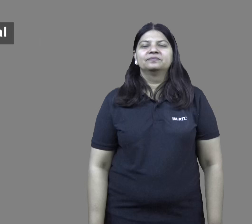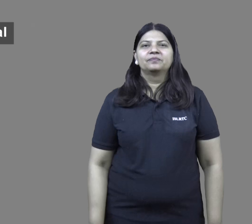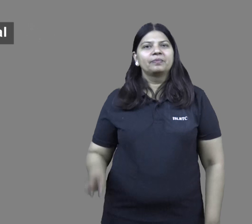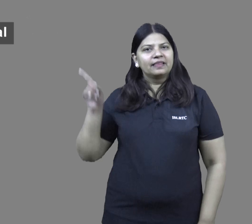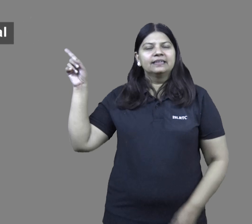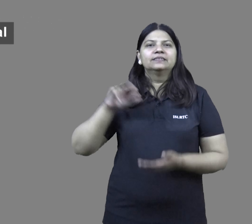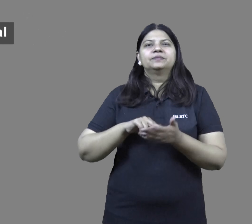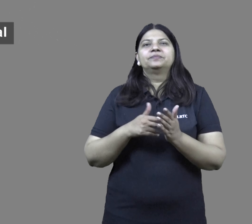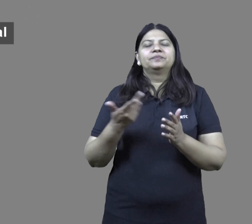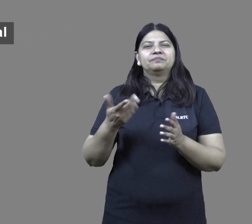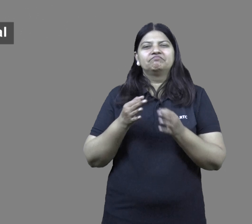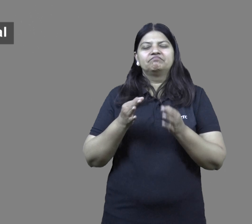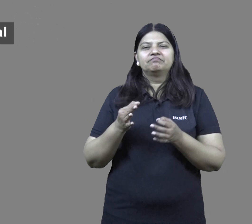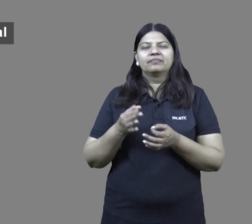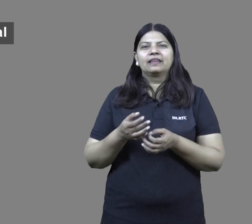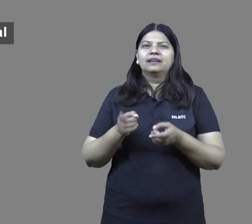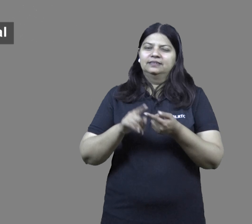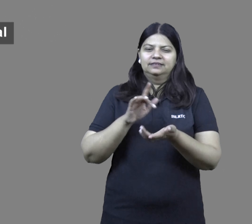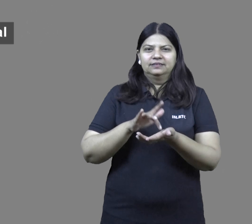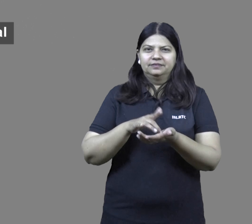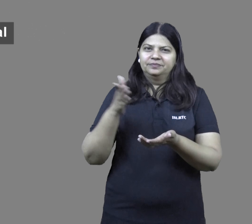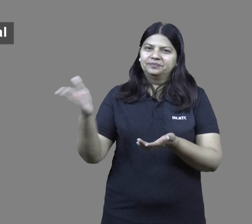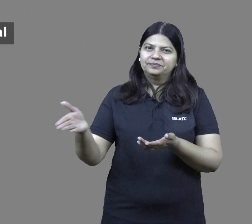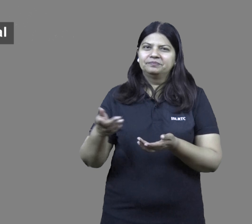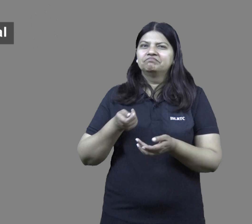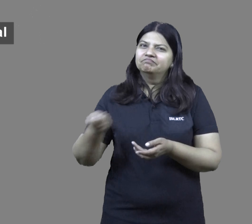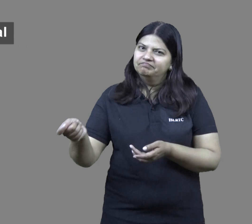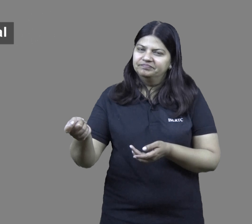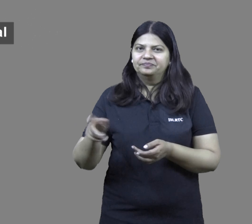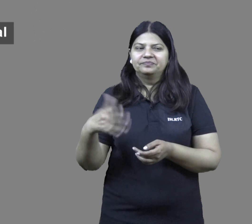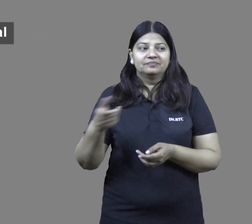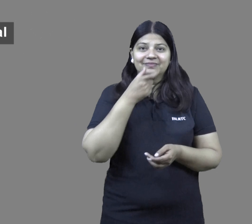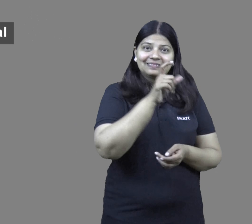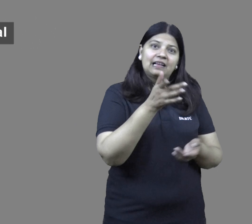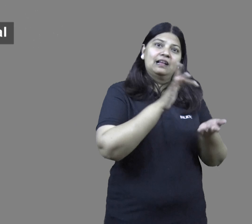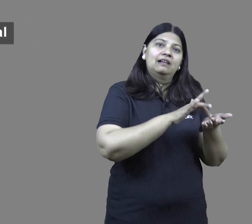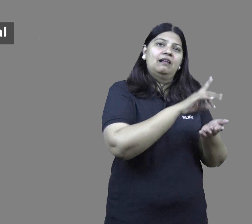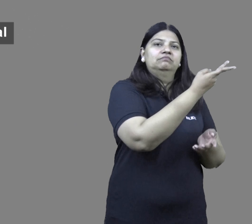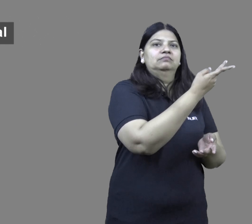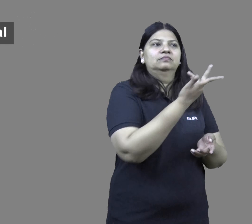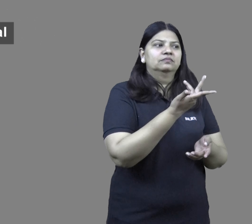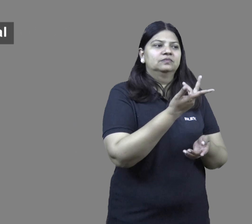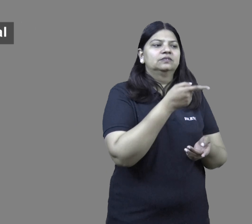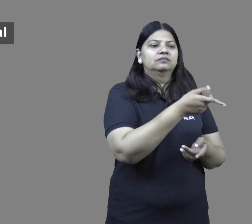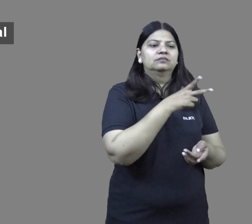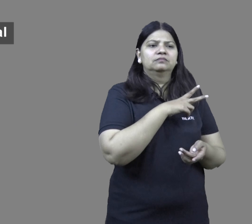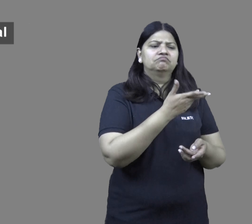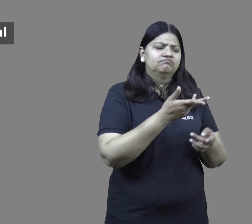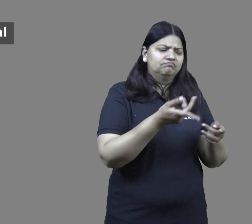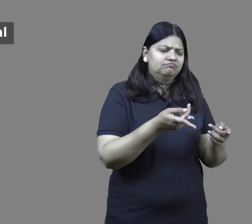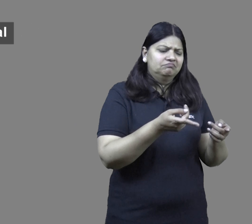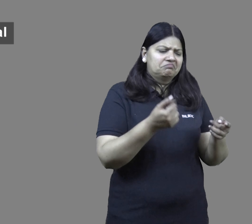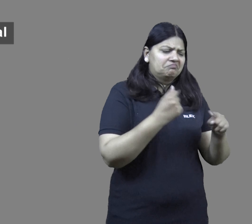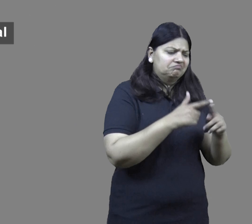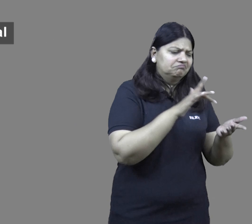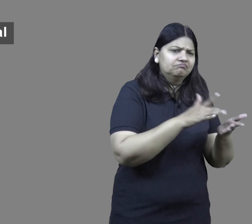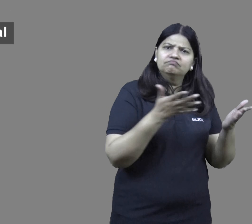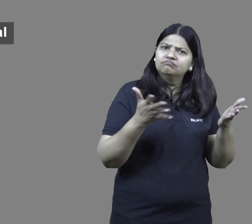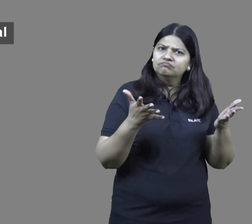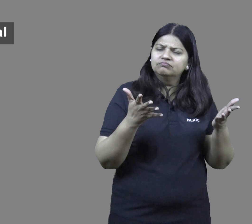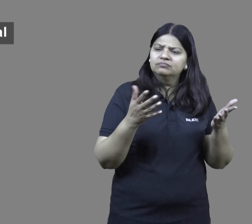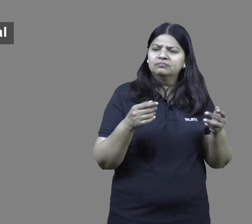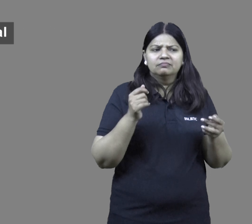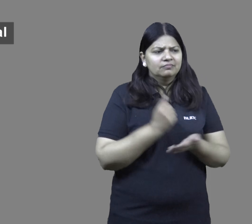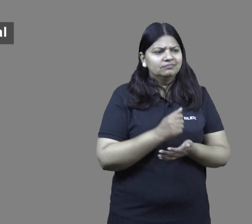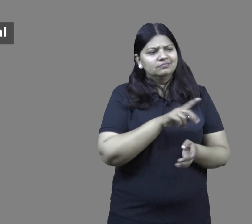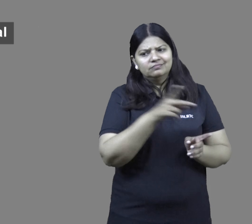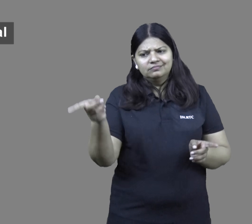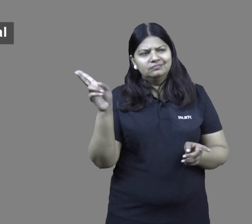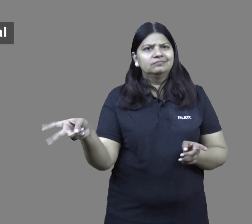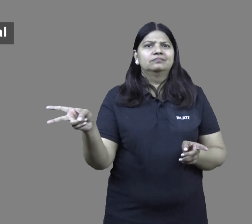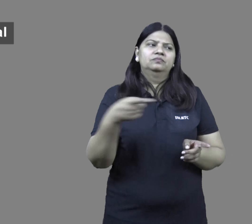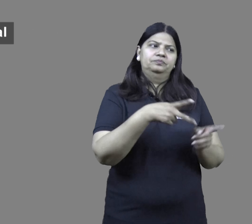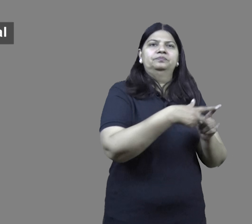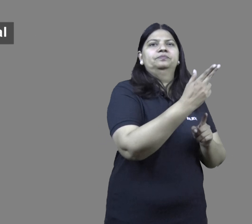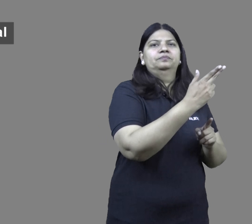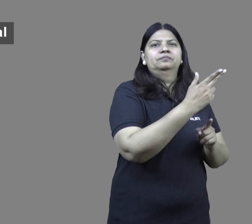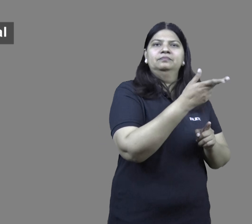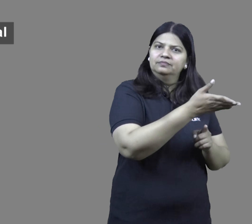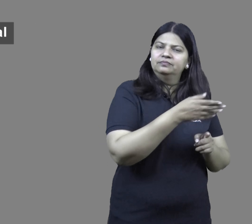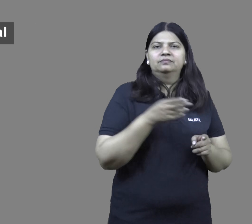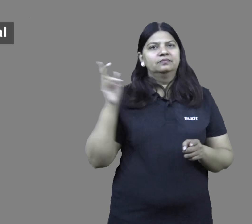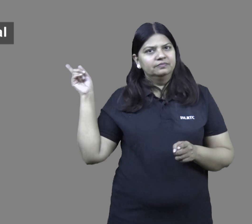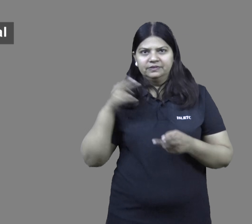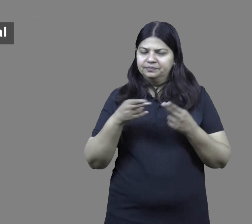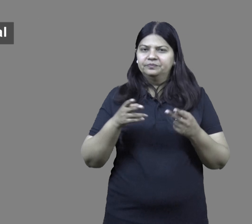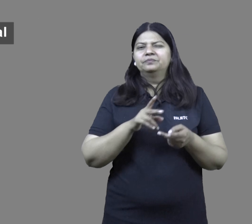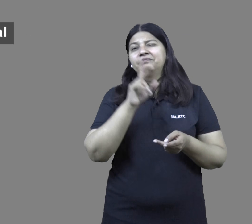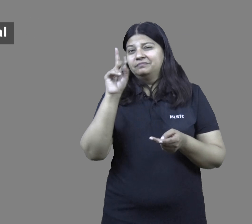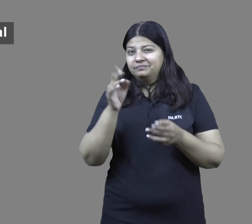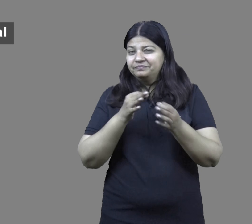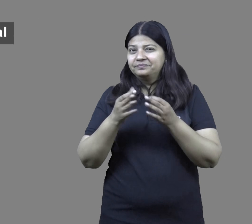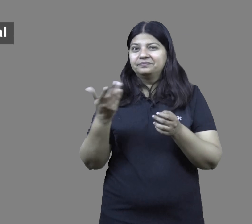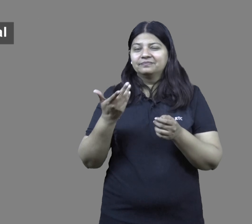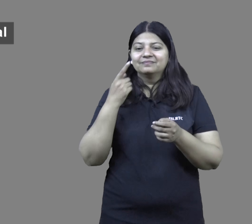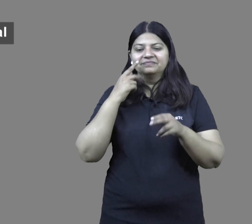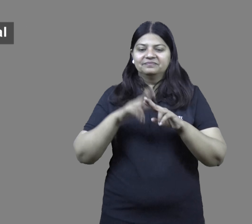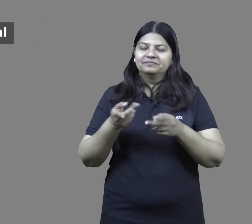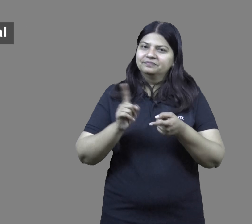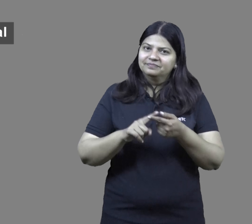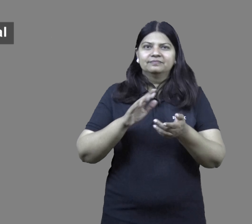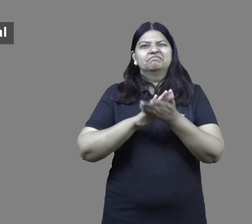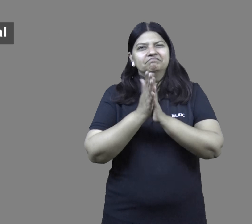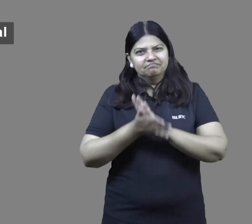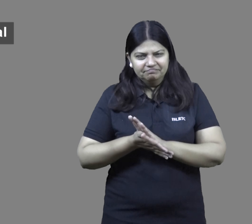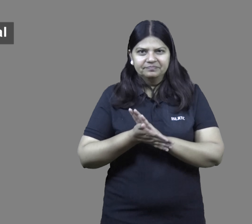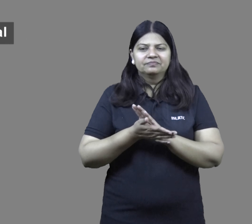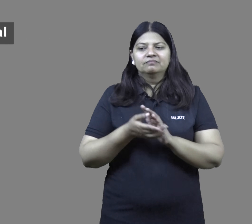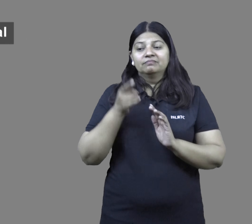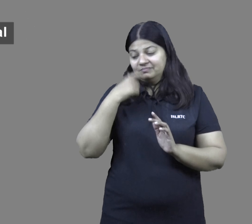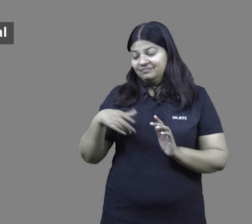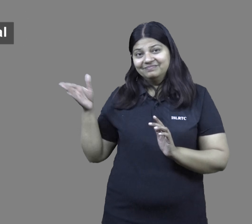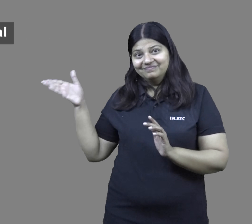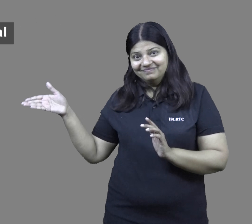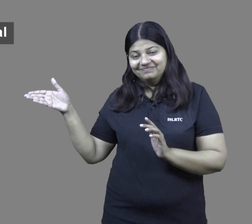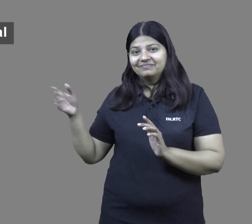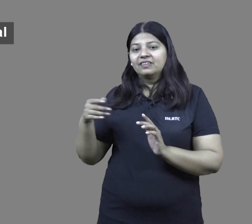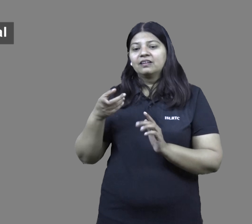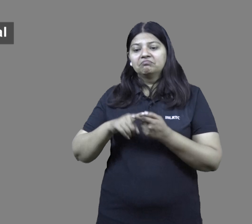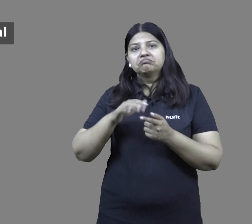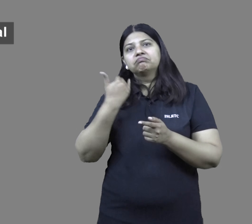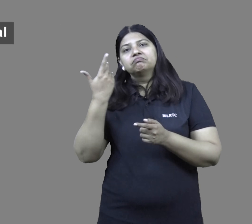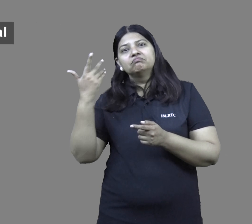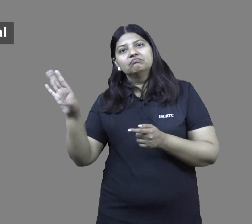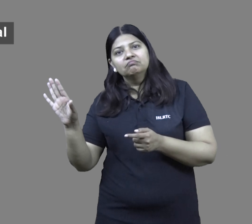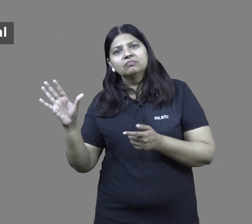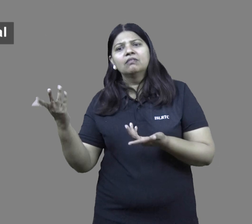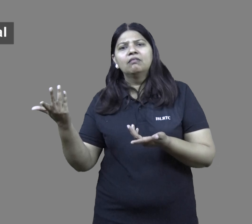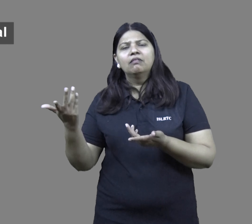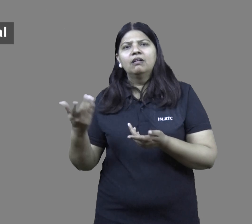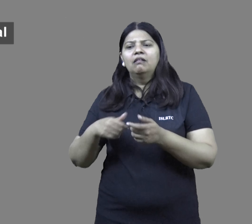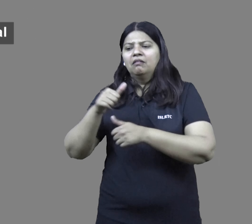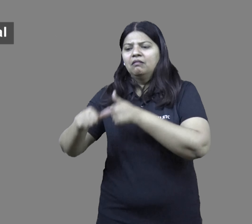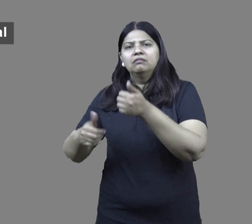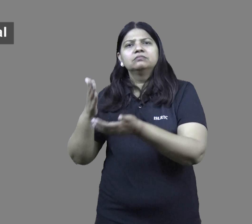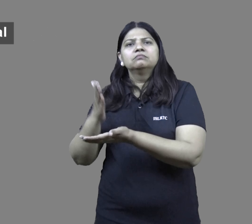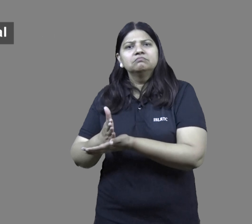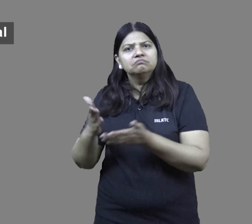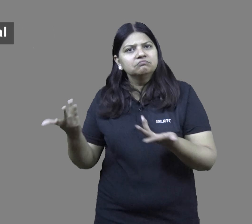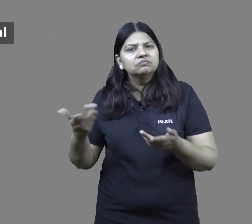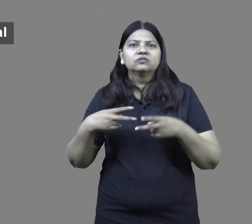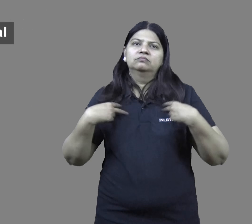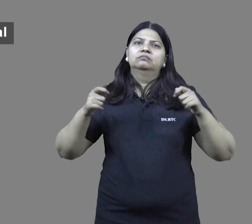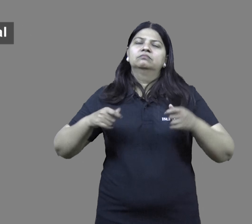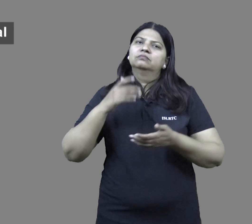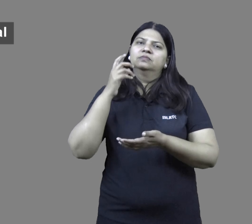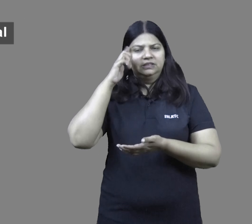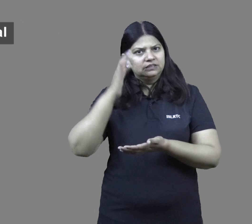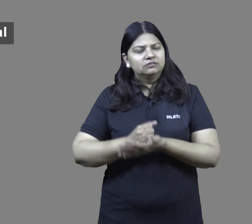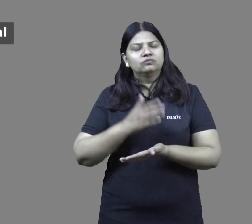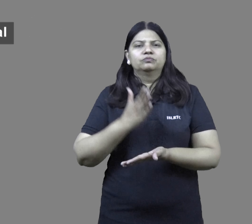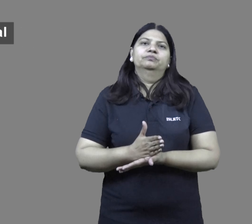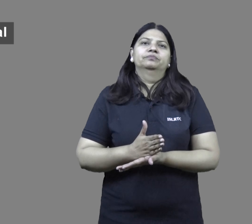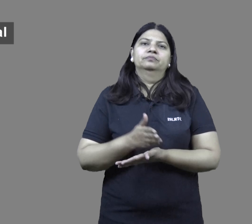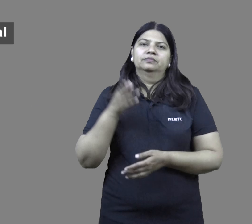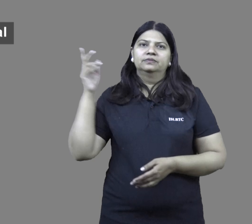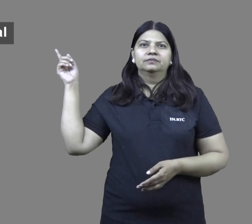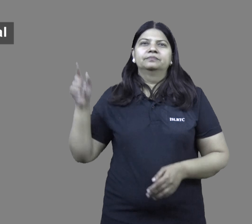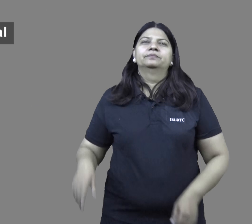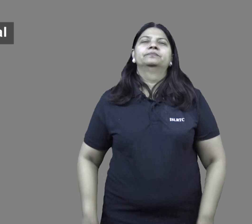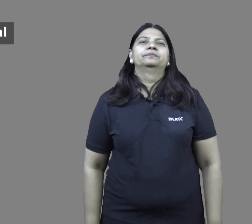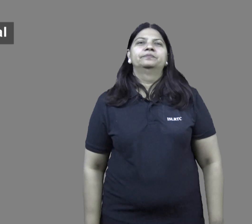Abortive Trial